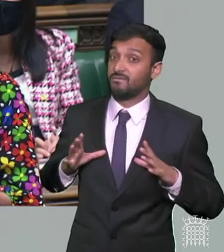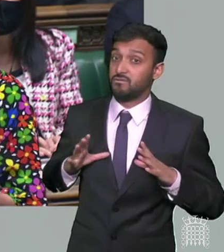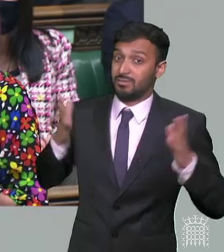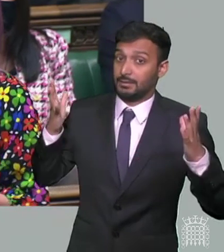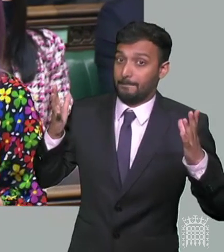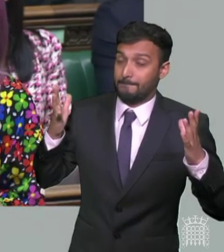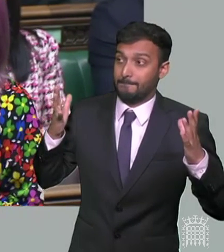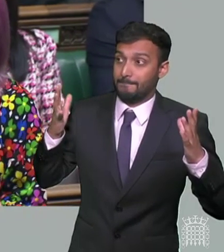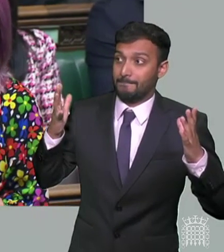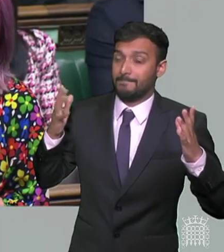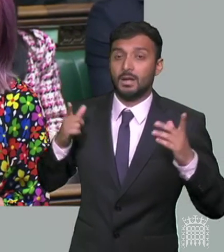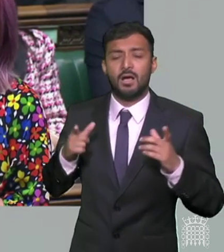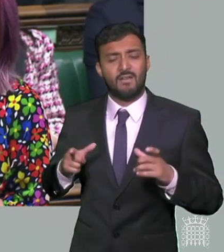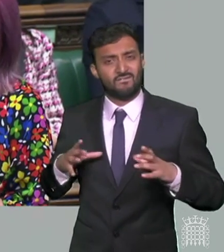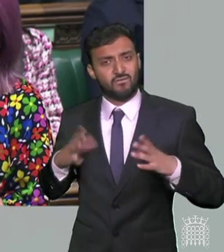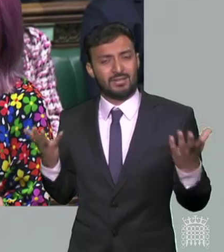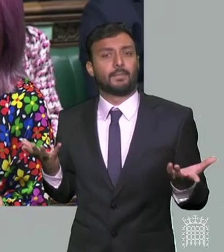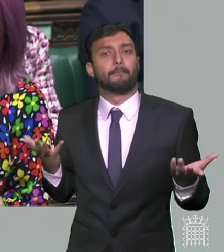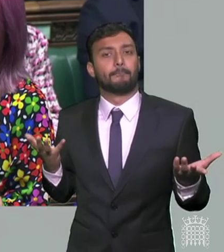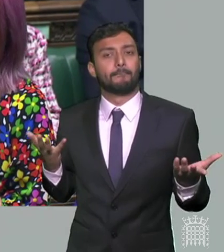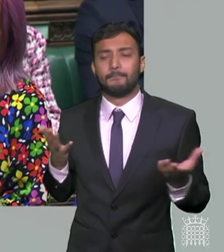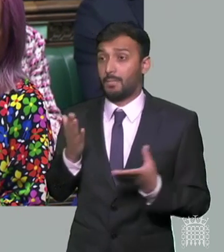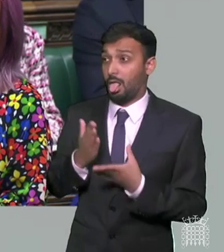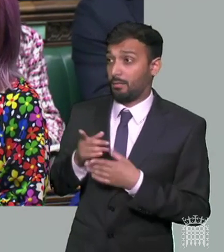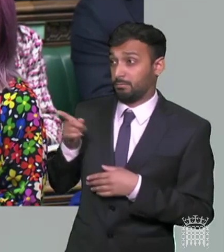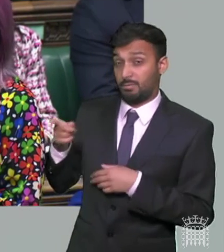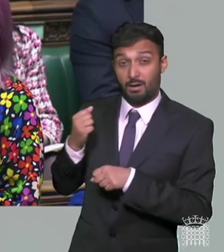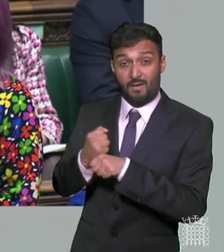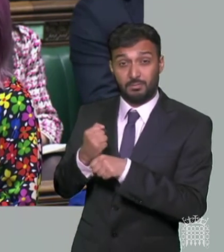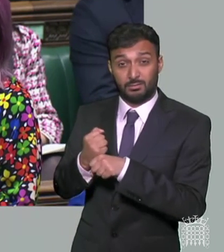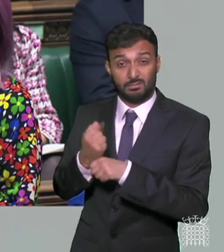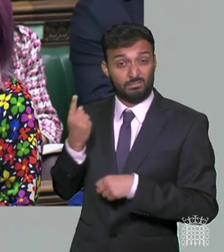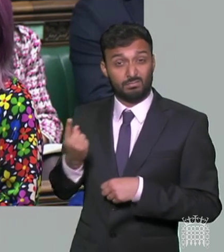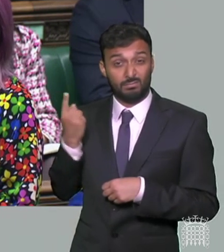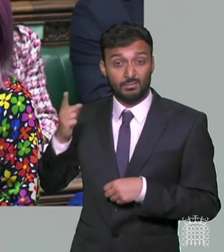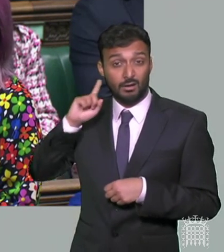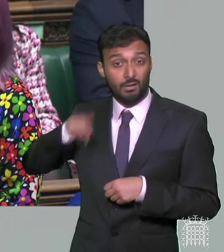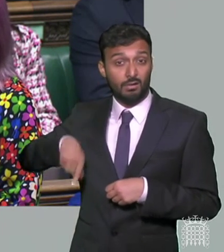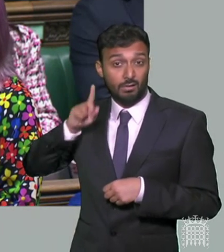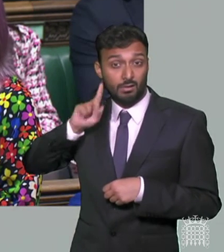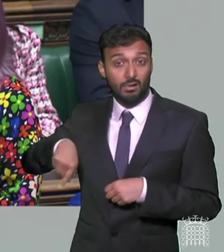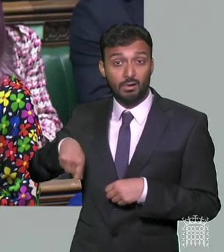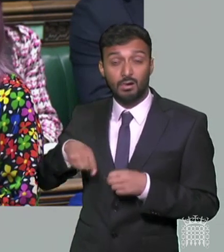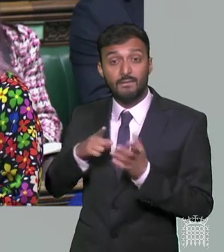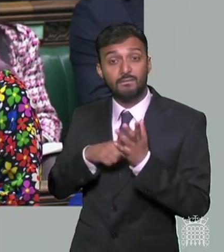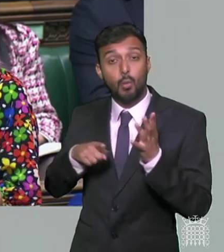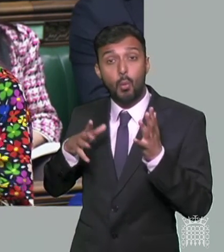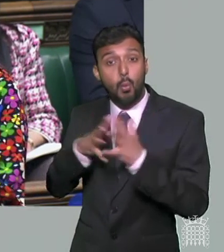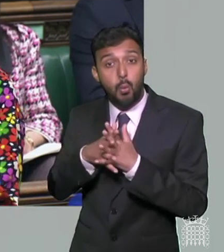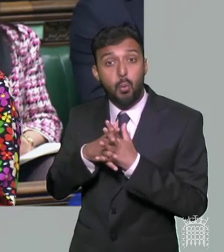That is shameless from a Government whose contempt for the rule of law and devolution can be judged in equal measure.